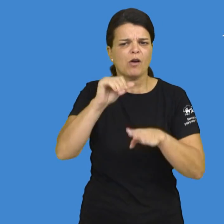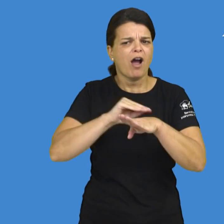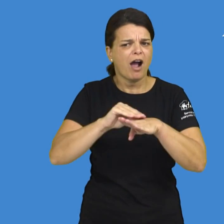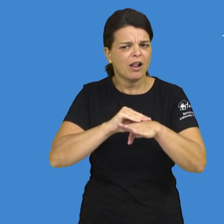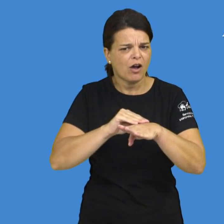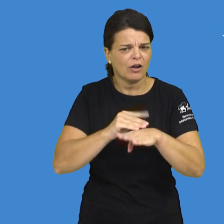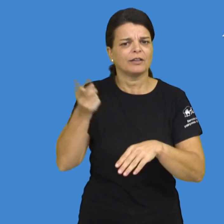alcohol